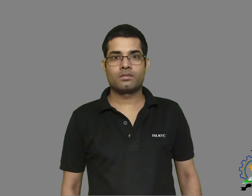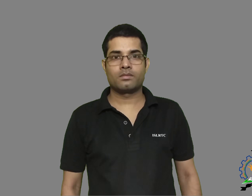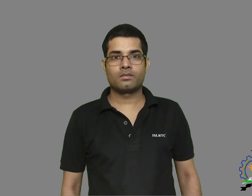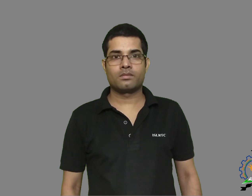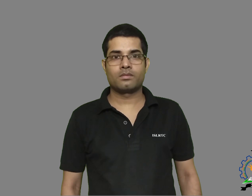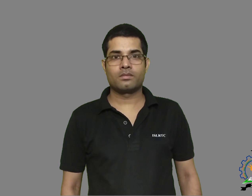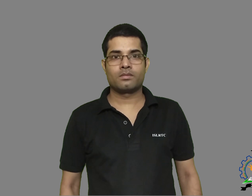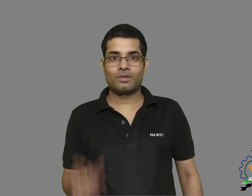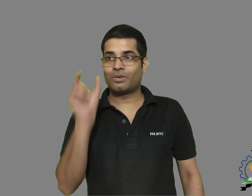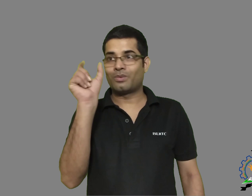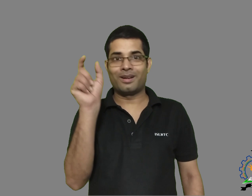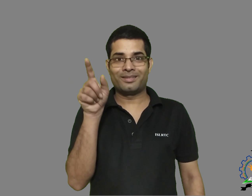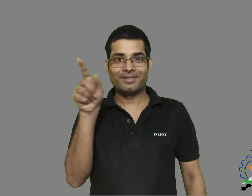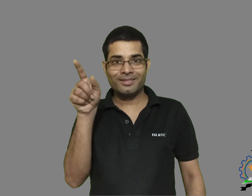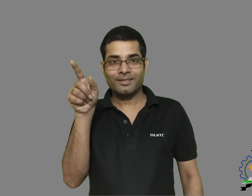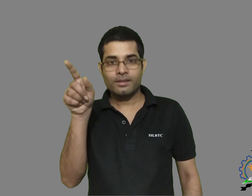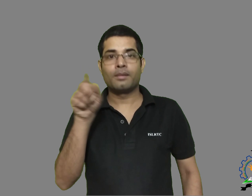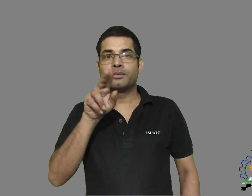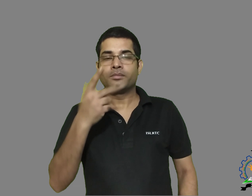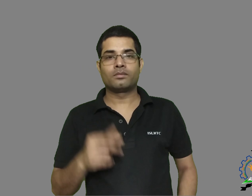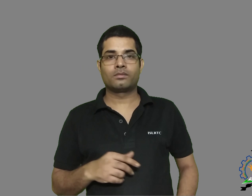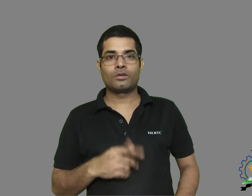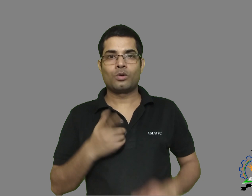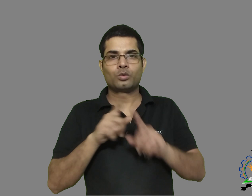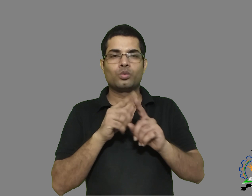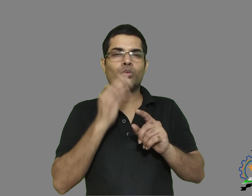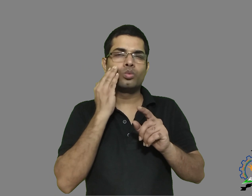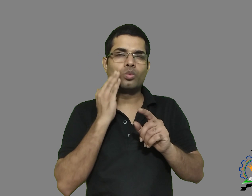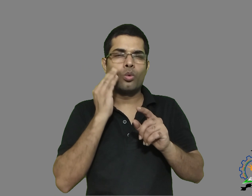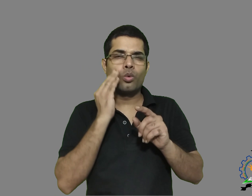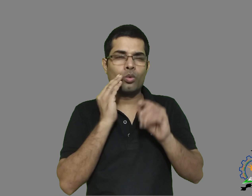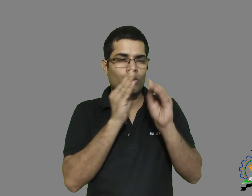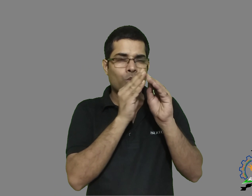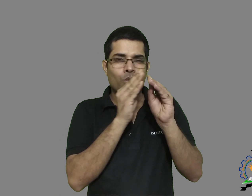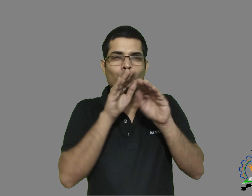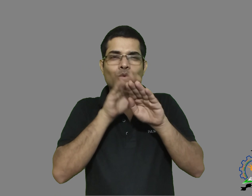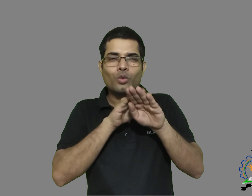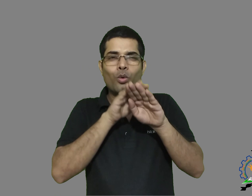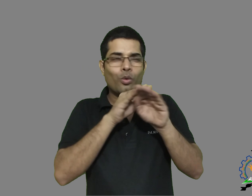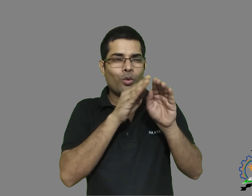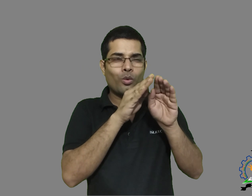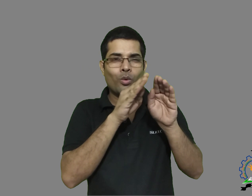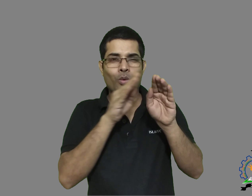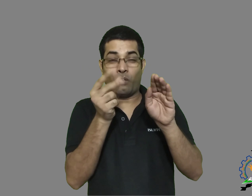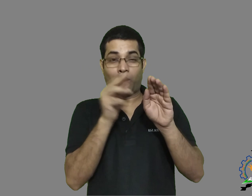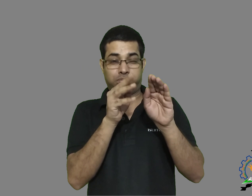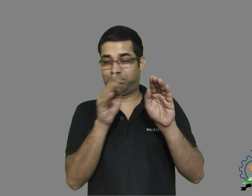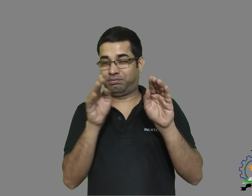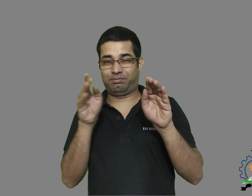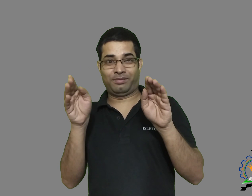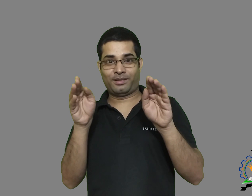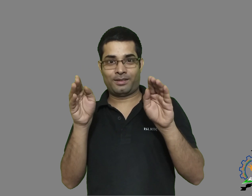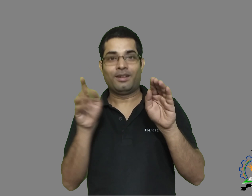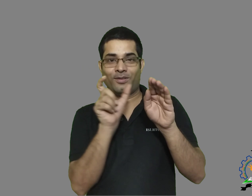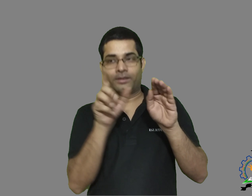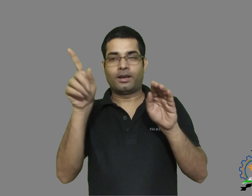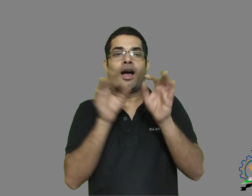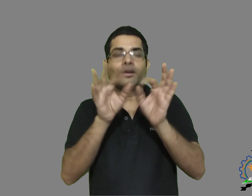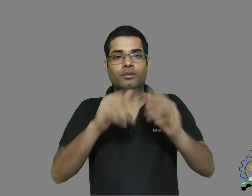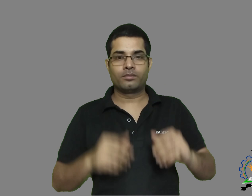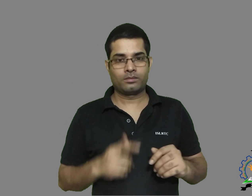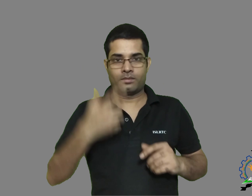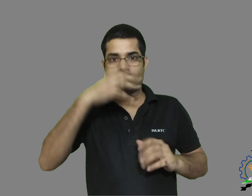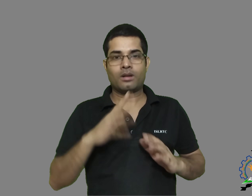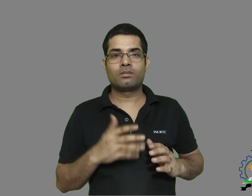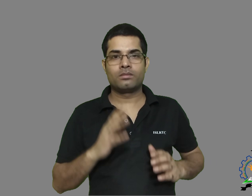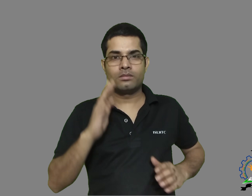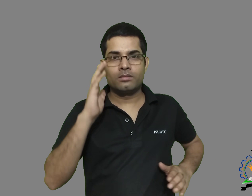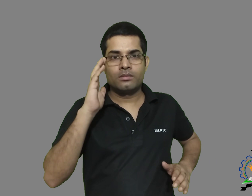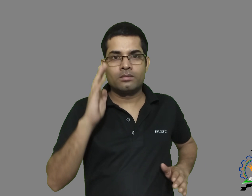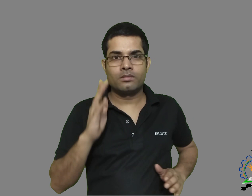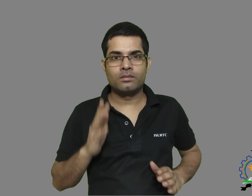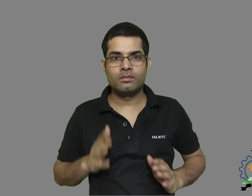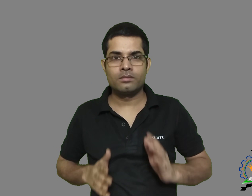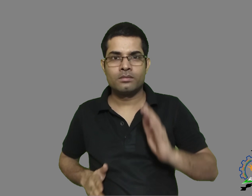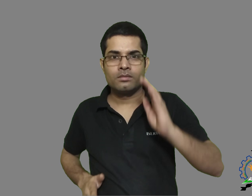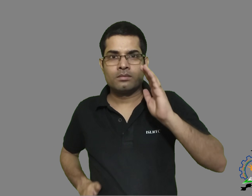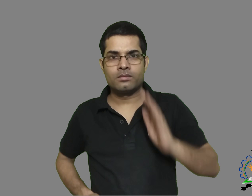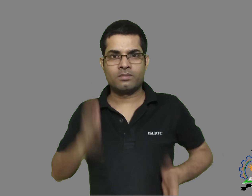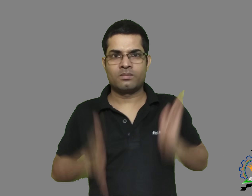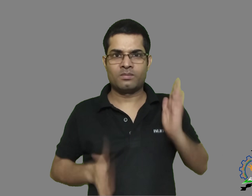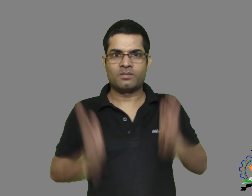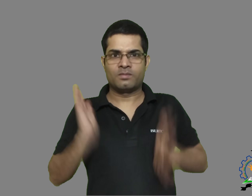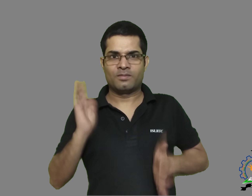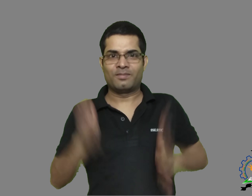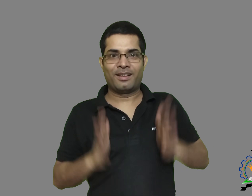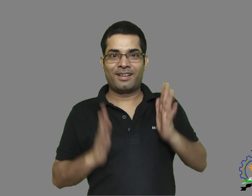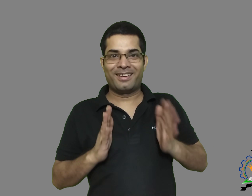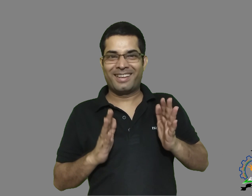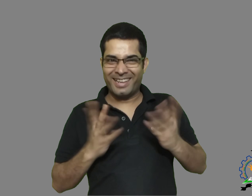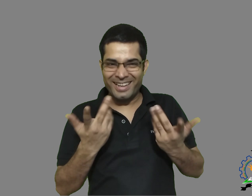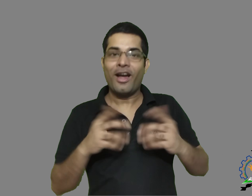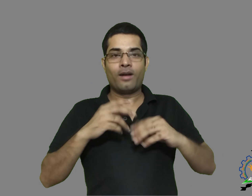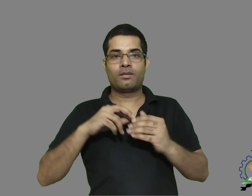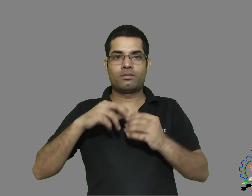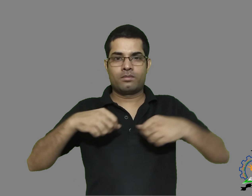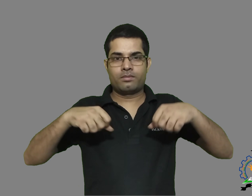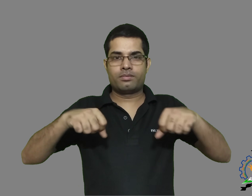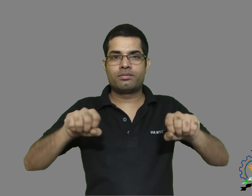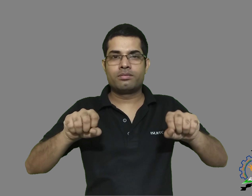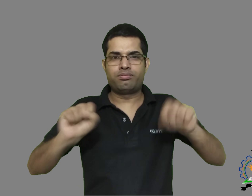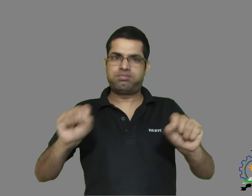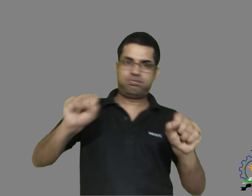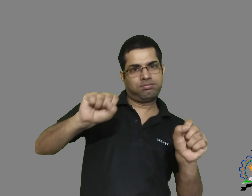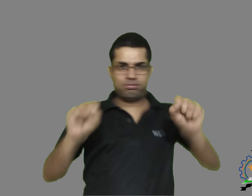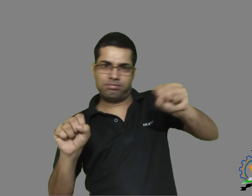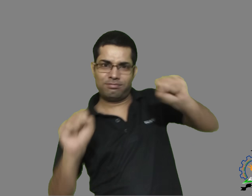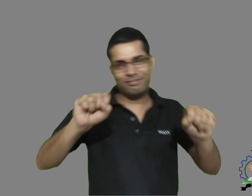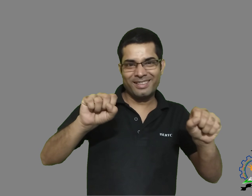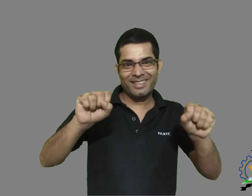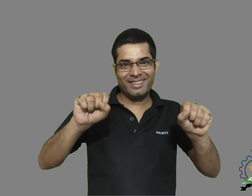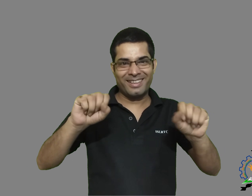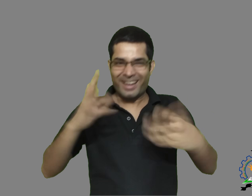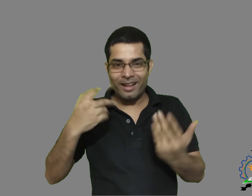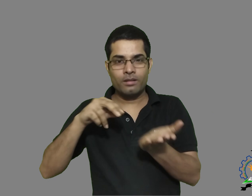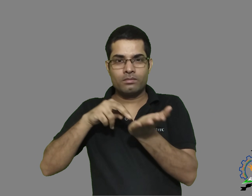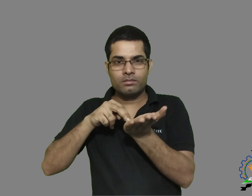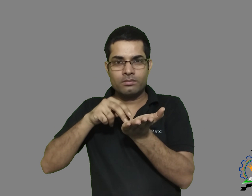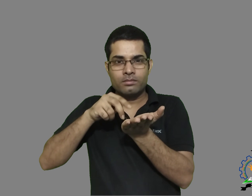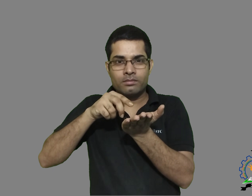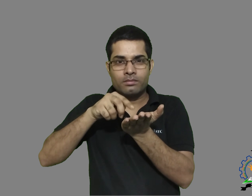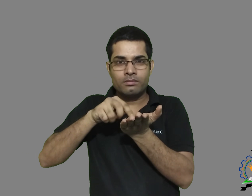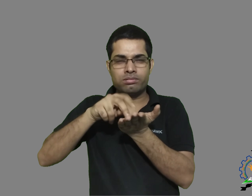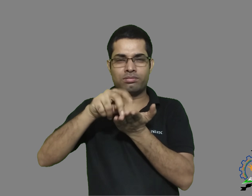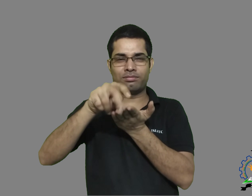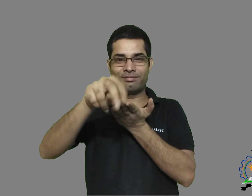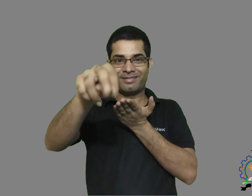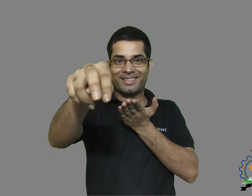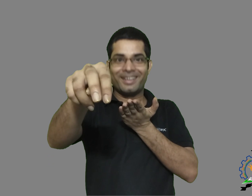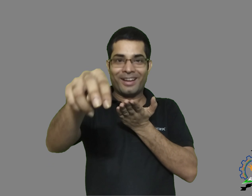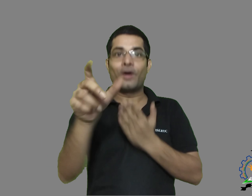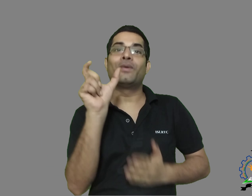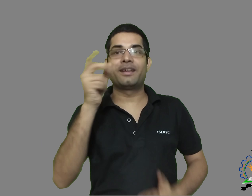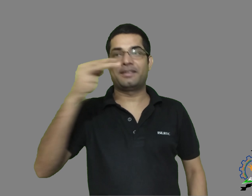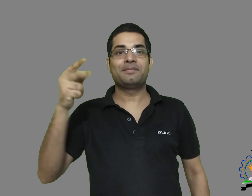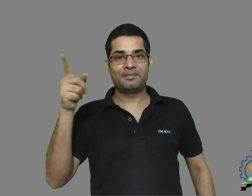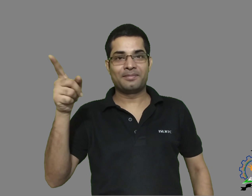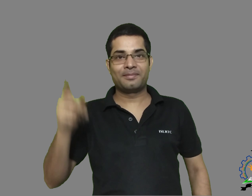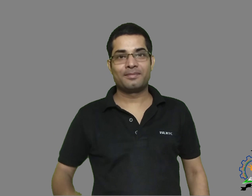Ease In